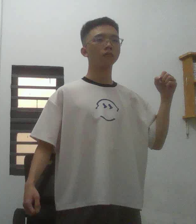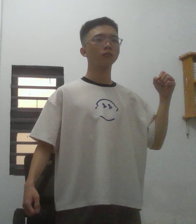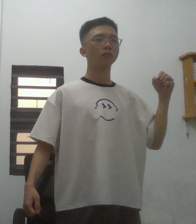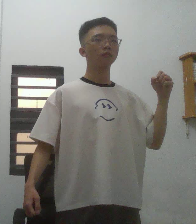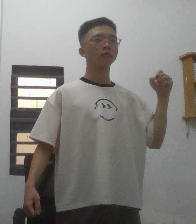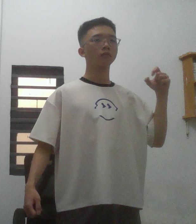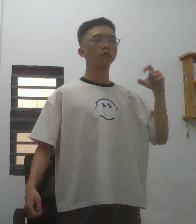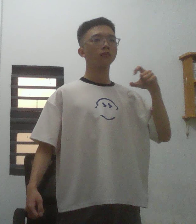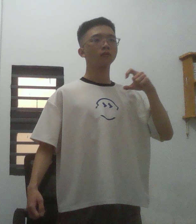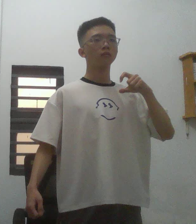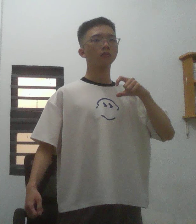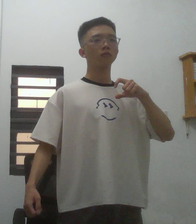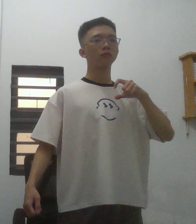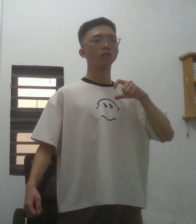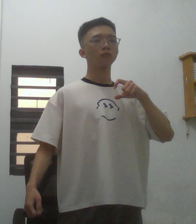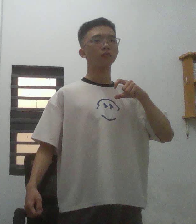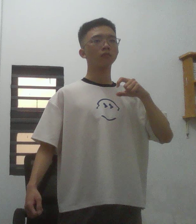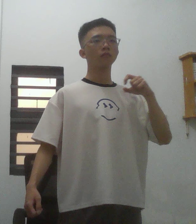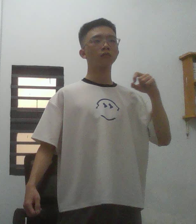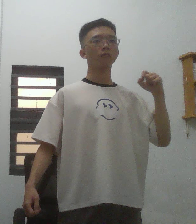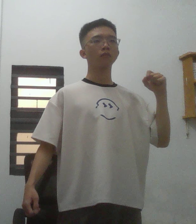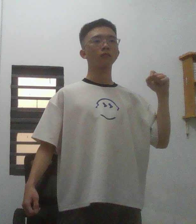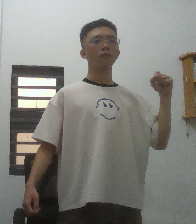giau co